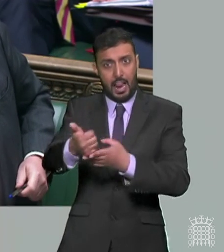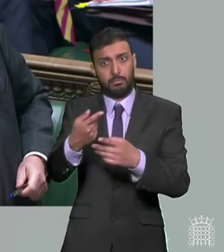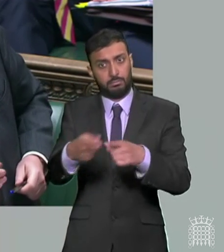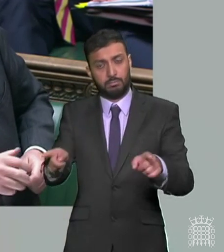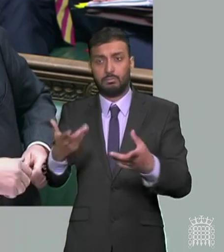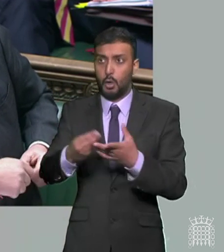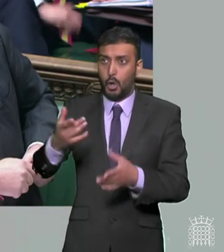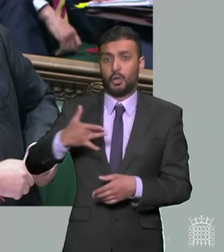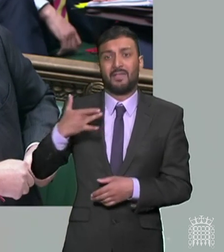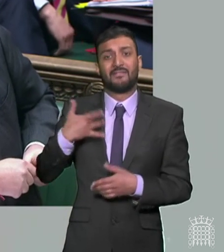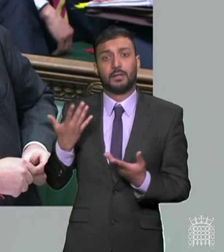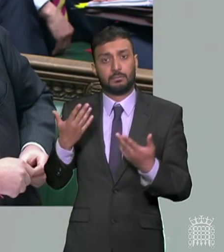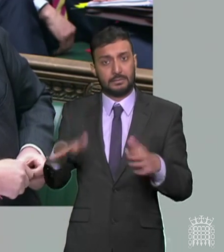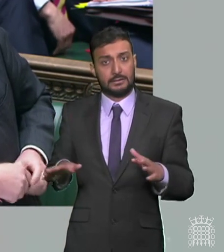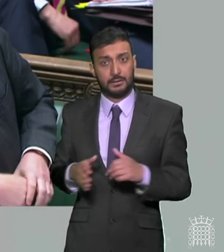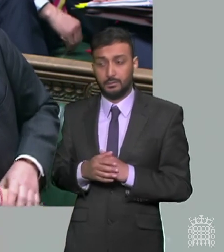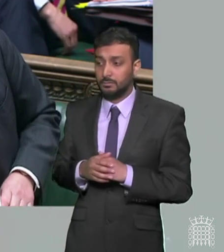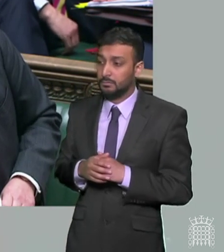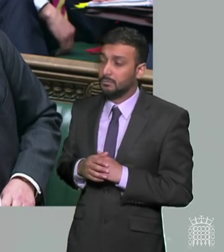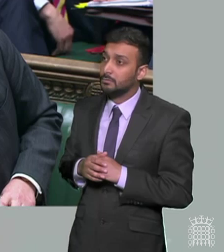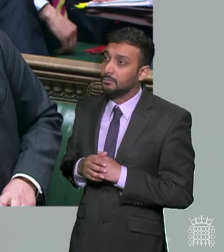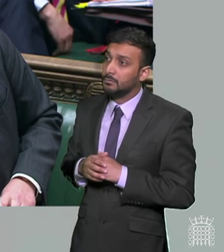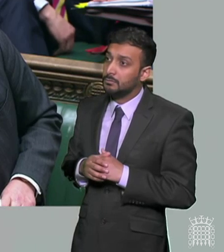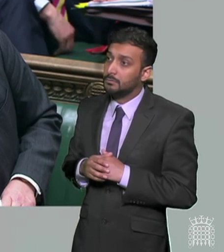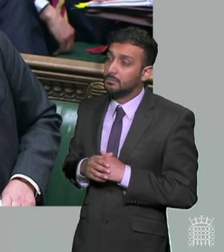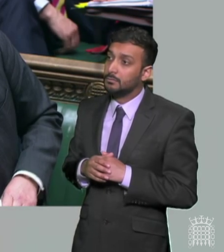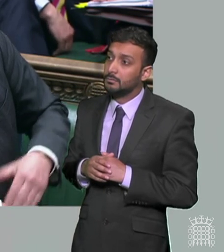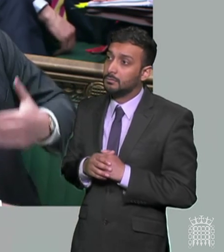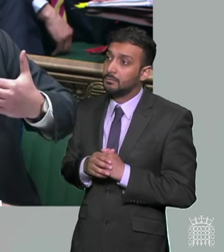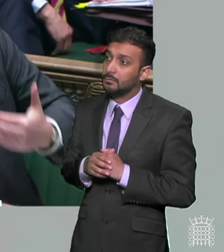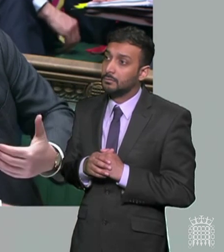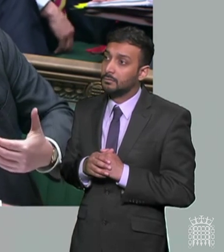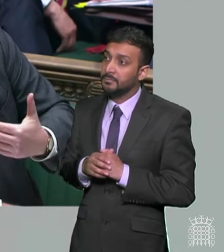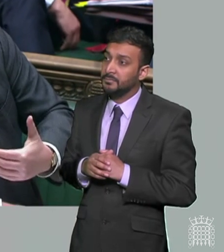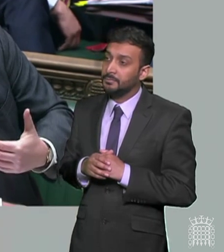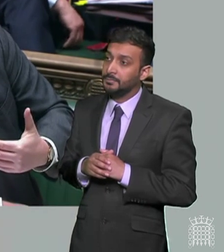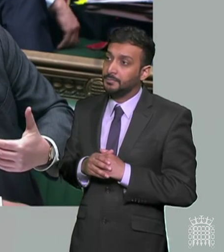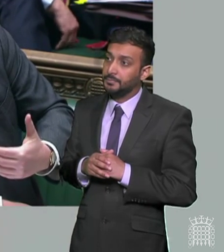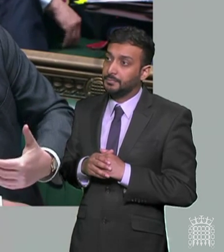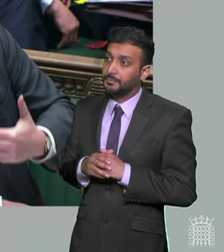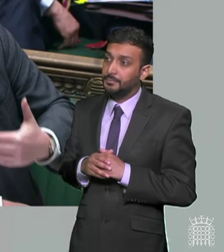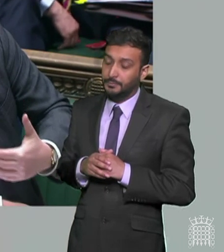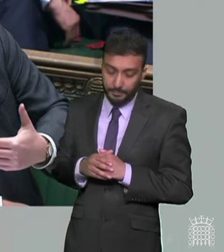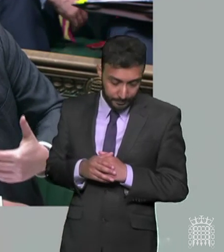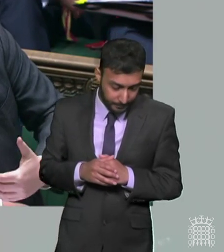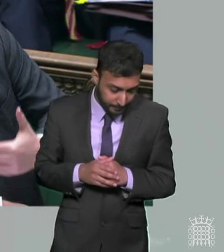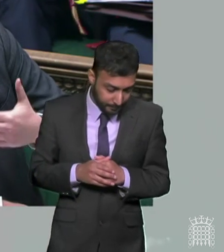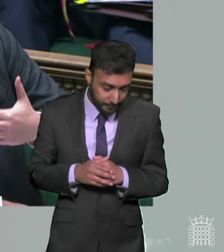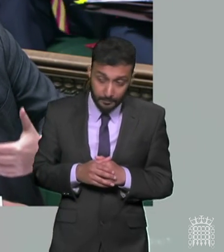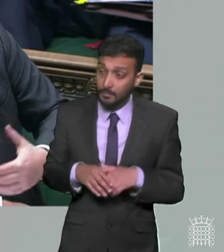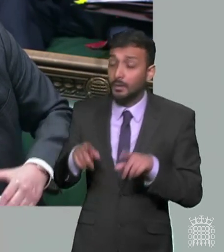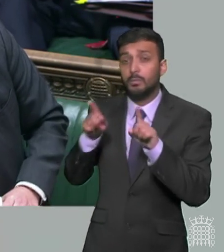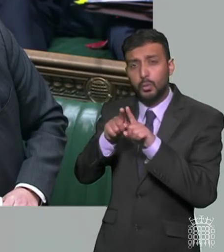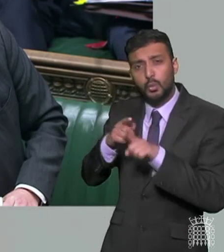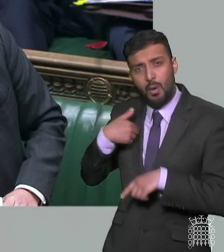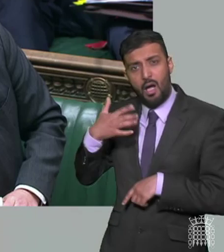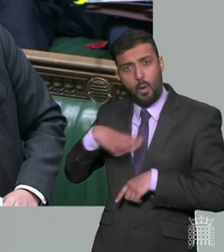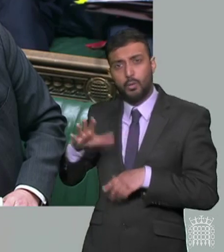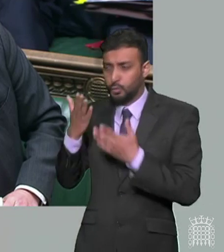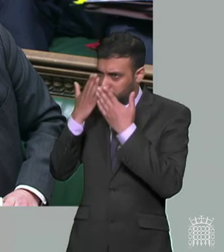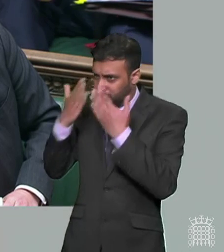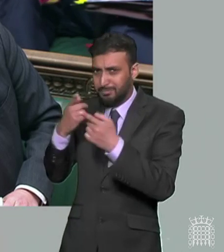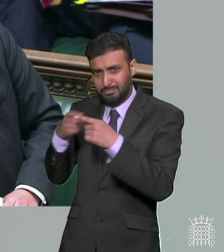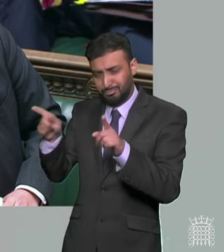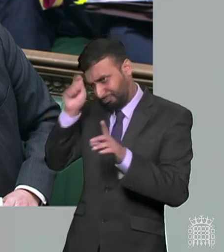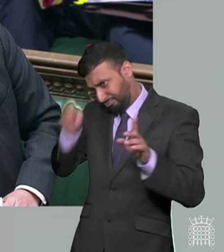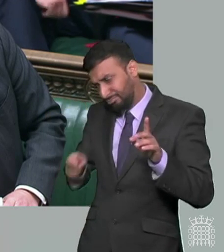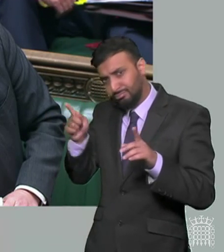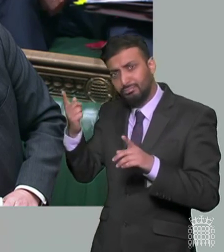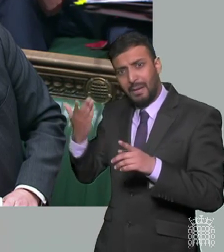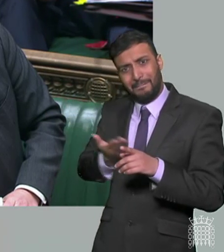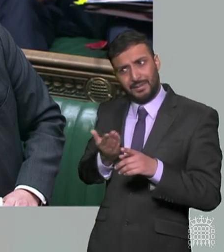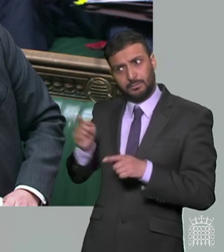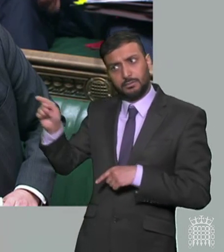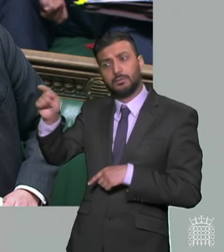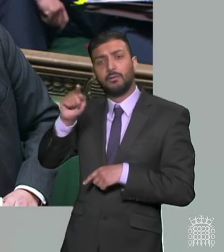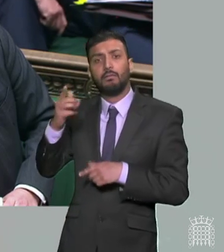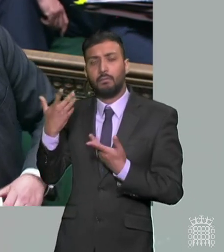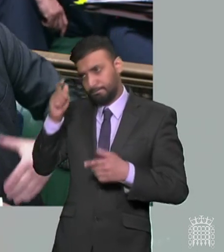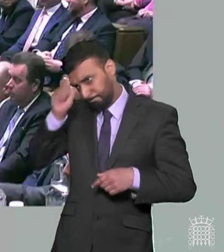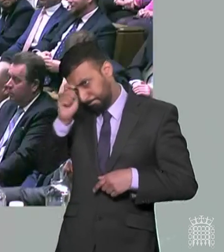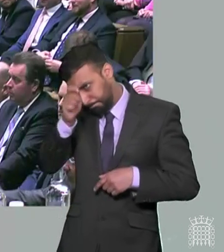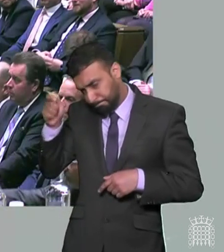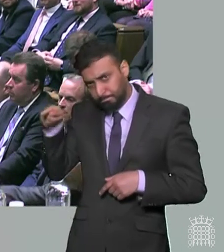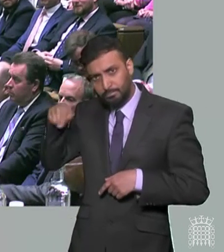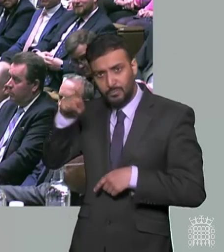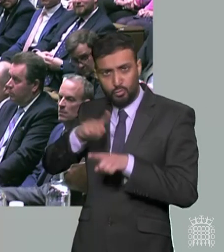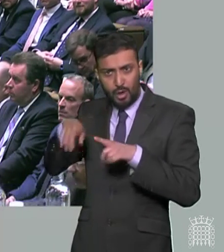I want to pay tribute to those businesses that are now trying to protect consumers from the impact of the global inflation crisis.